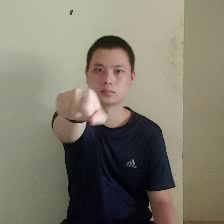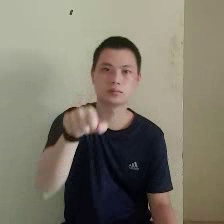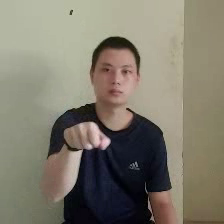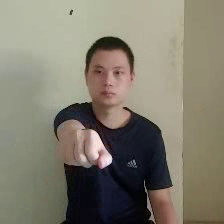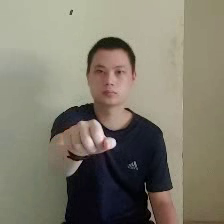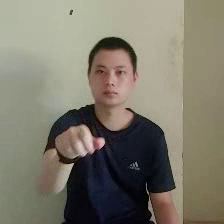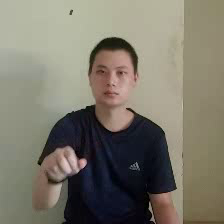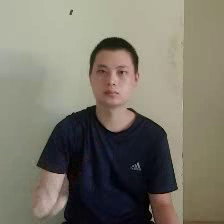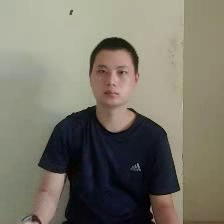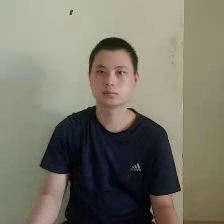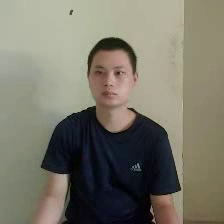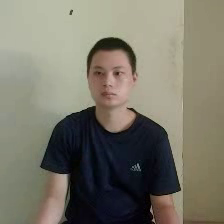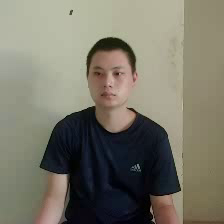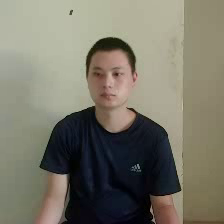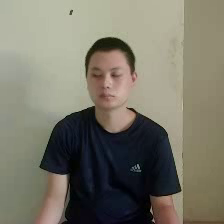Phỏng vấn